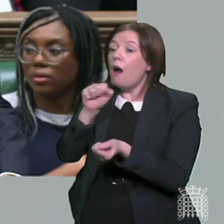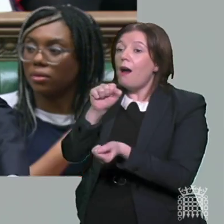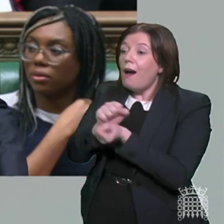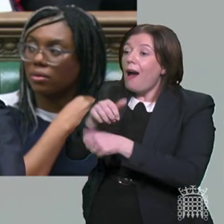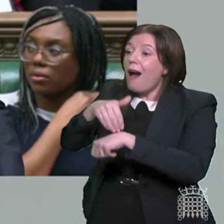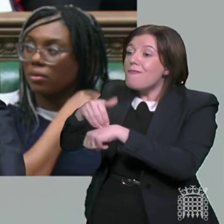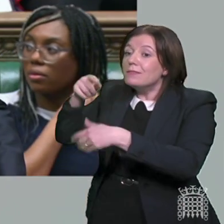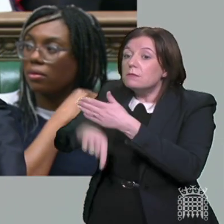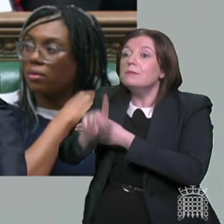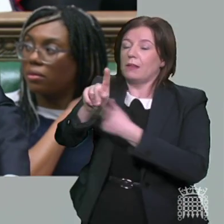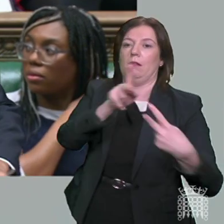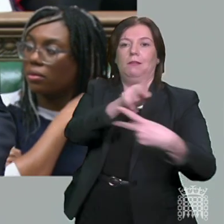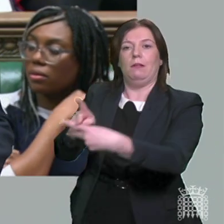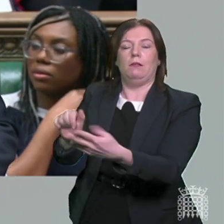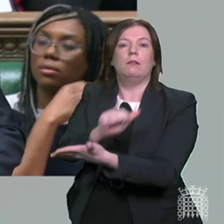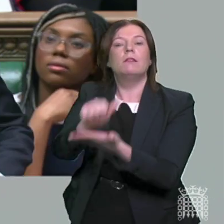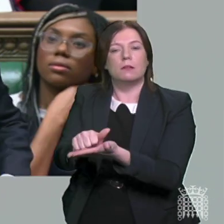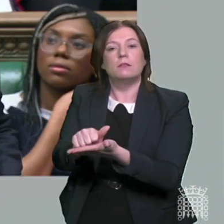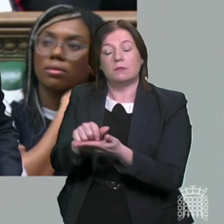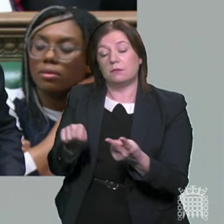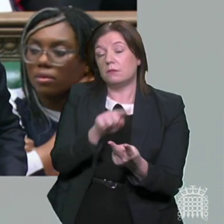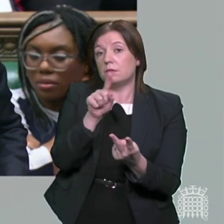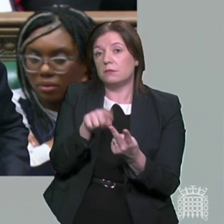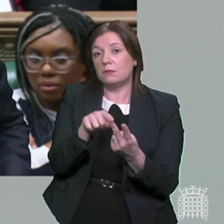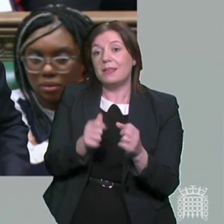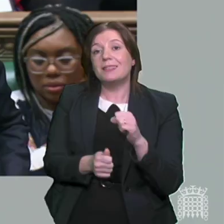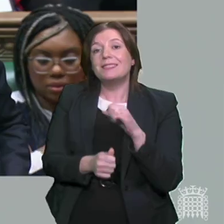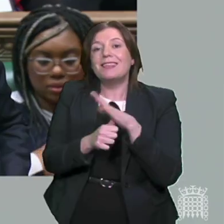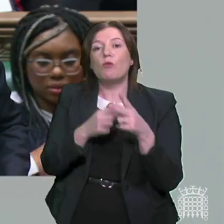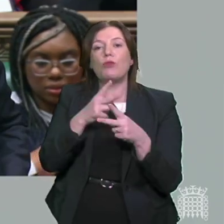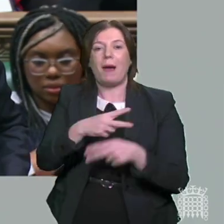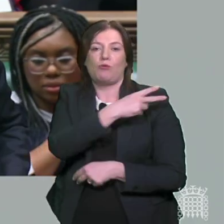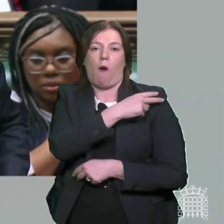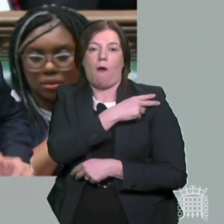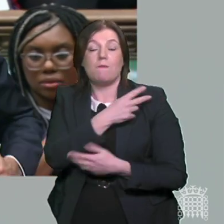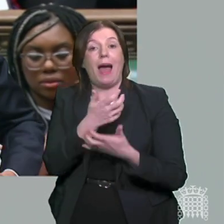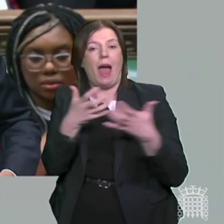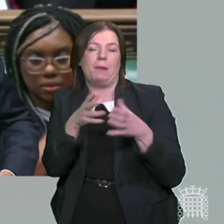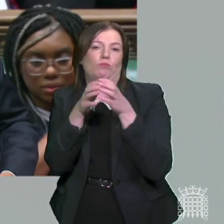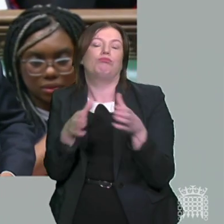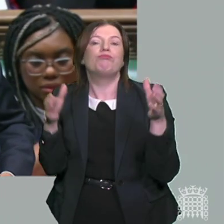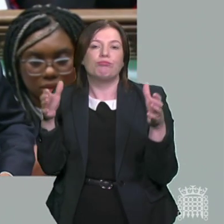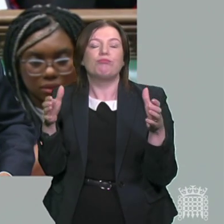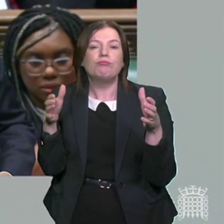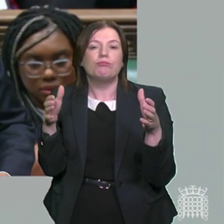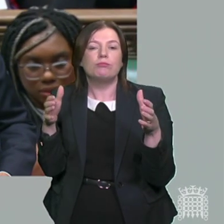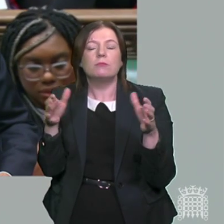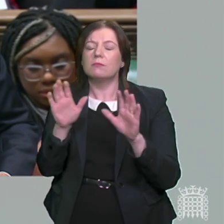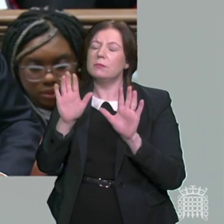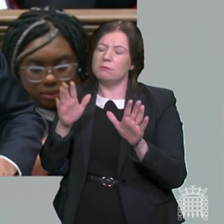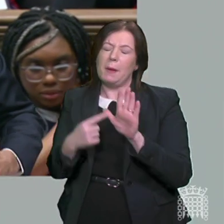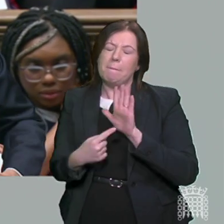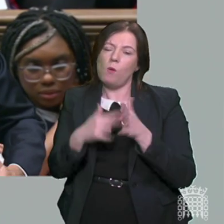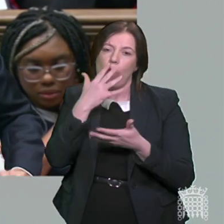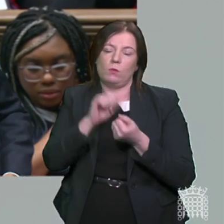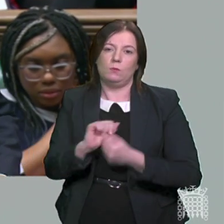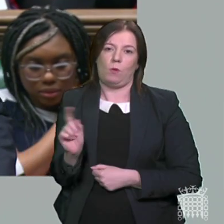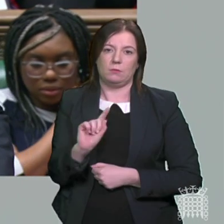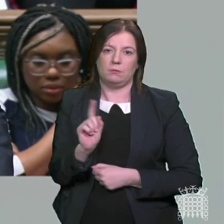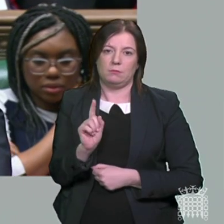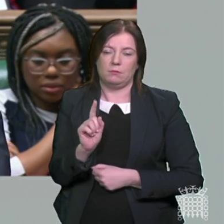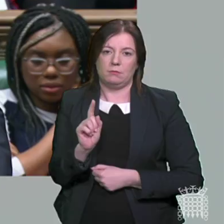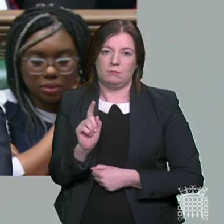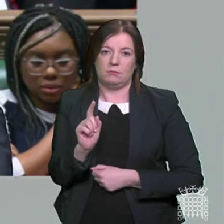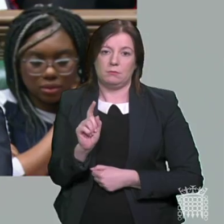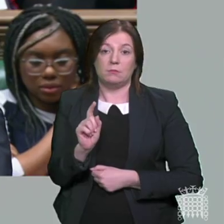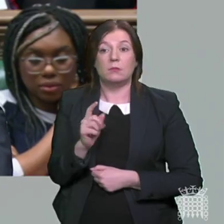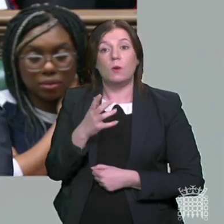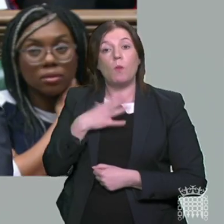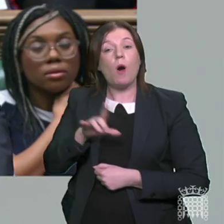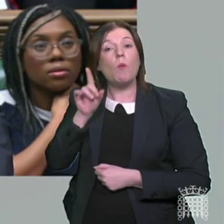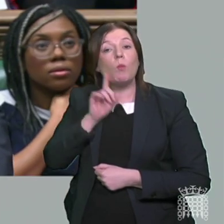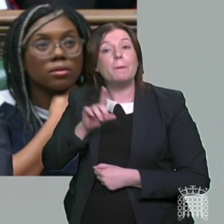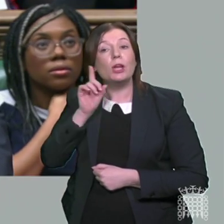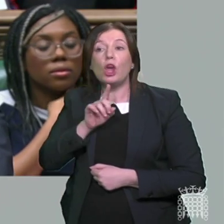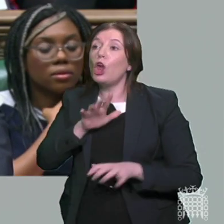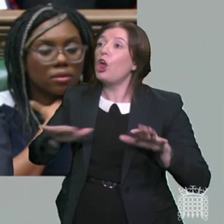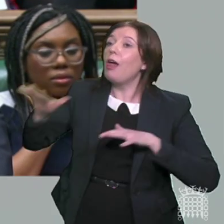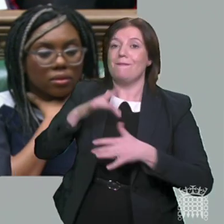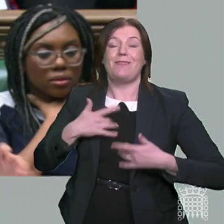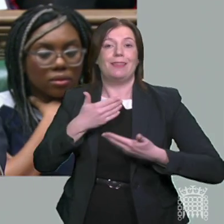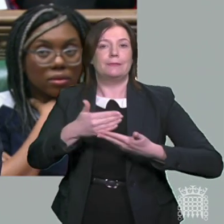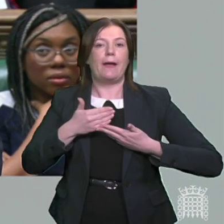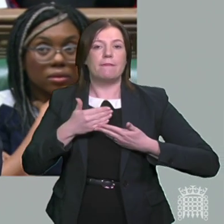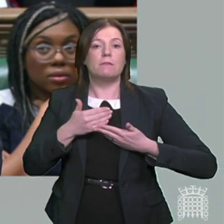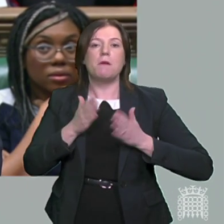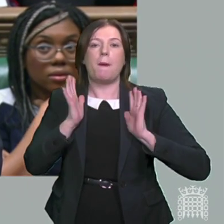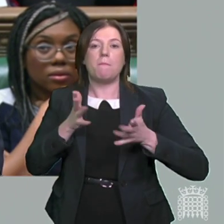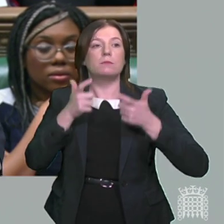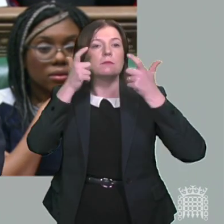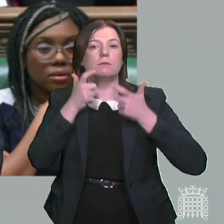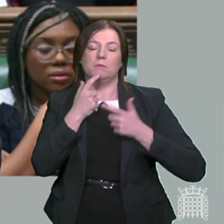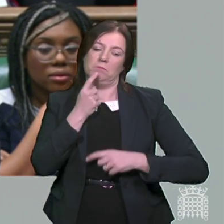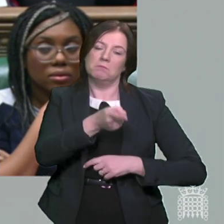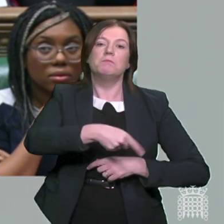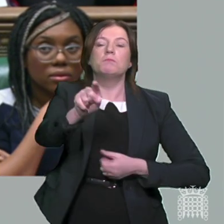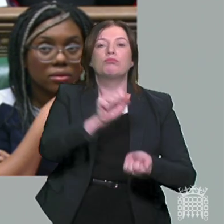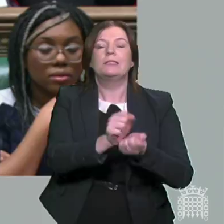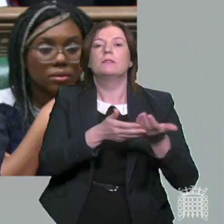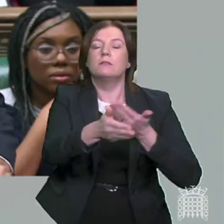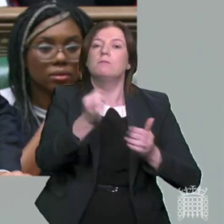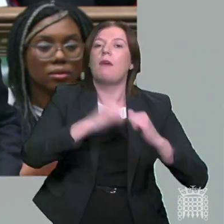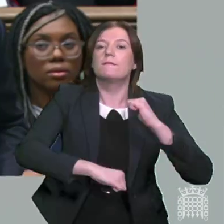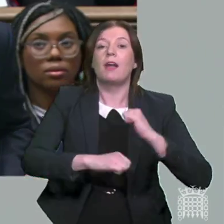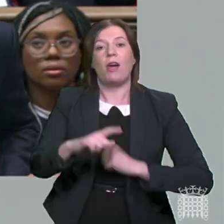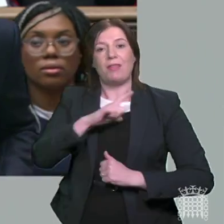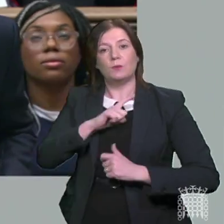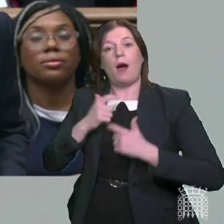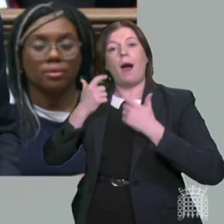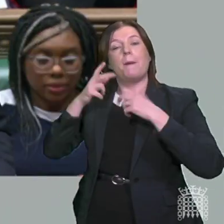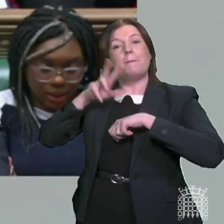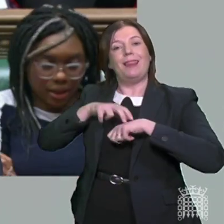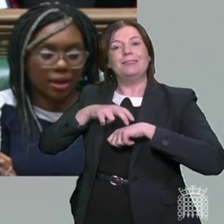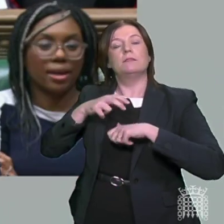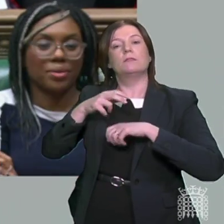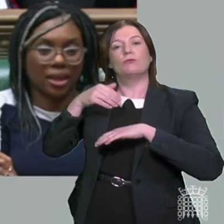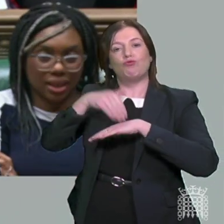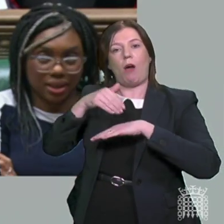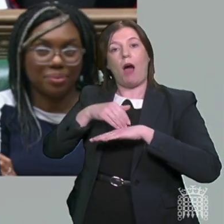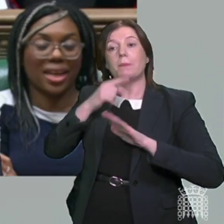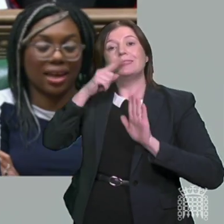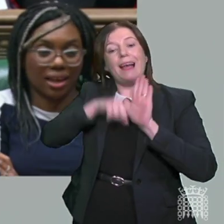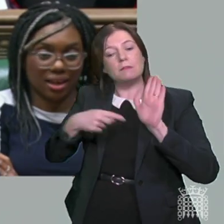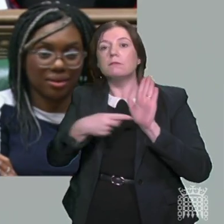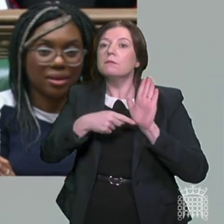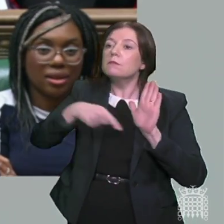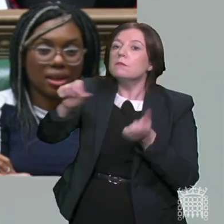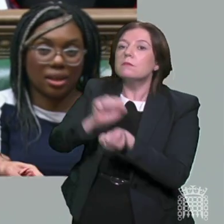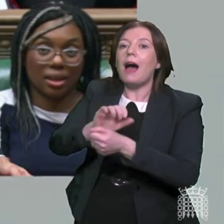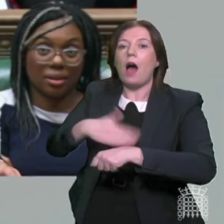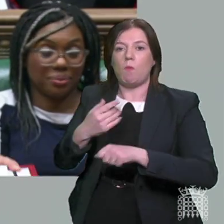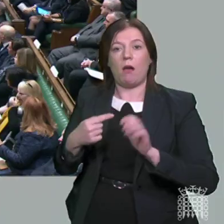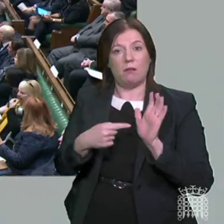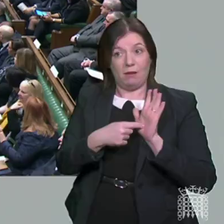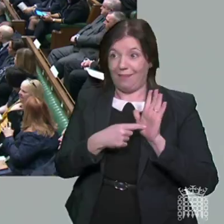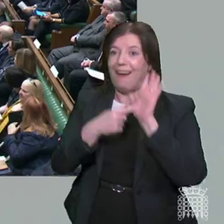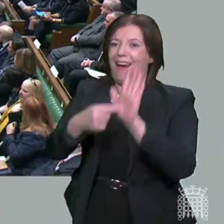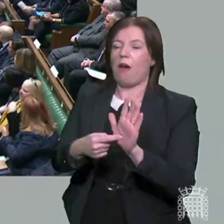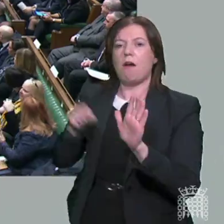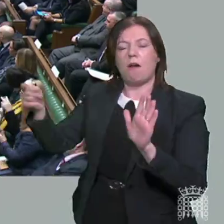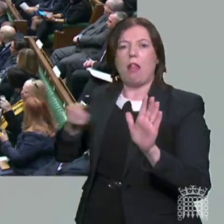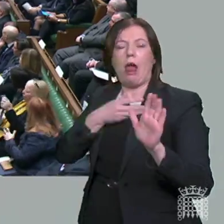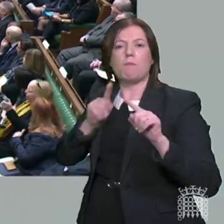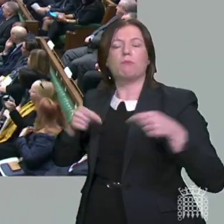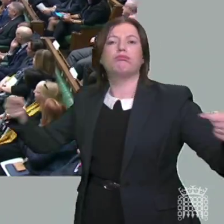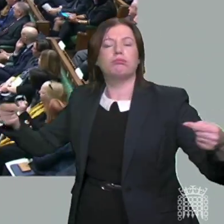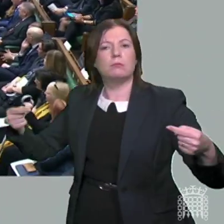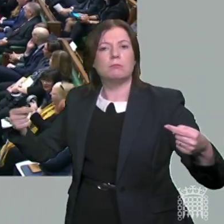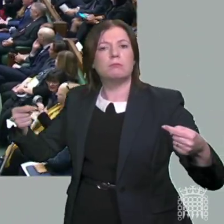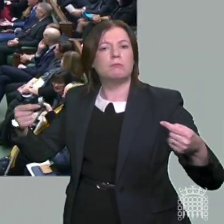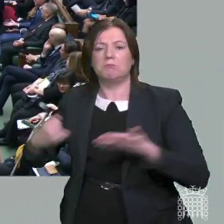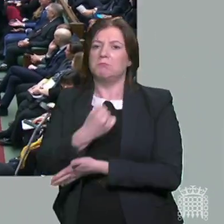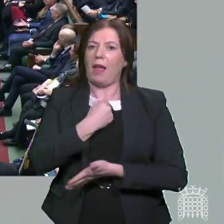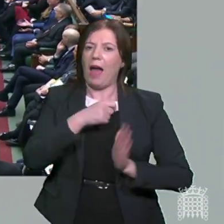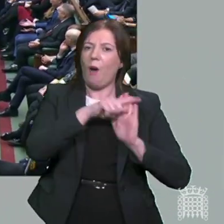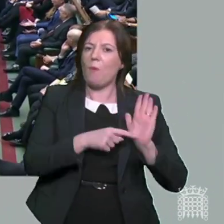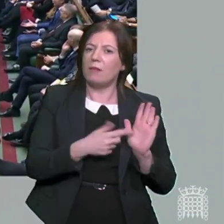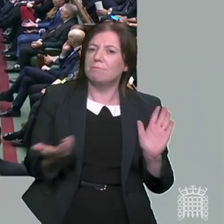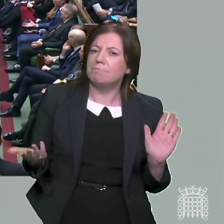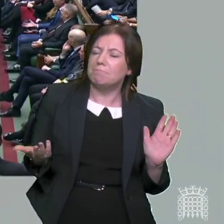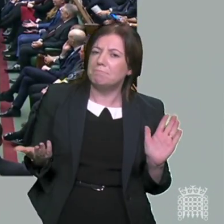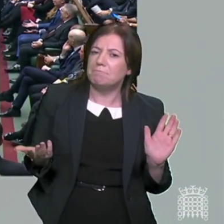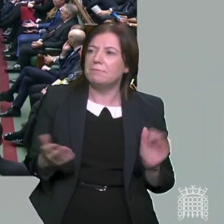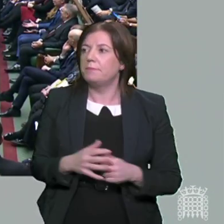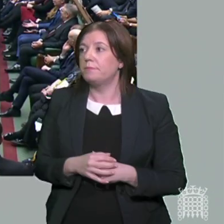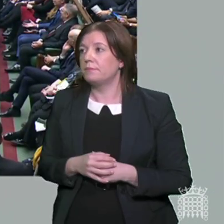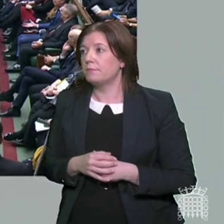There has also been an increase in the number of senior probation officers, but one of the other things we must remember, if we do want to increase the safety of women and girls on our streets, is that we need tough sentencing, and that is why this Government passed the Police, Crime, Sentencing and Courts Act 2022, which he and his party opposed.